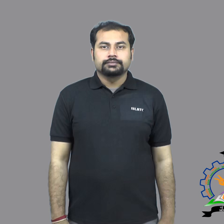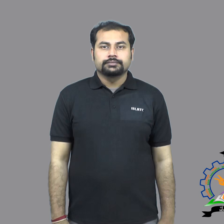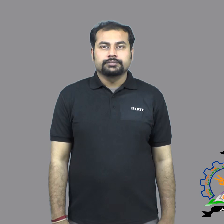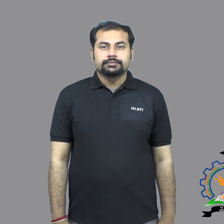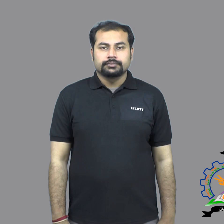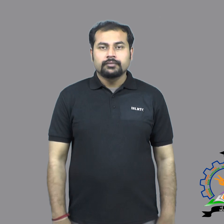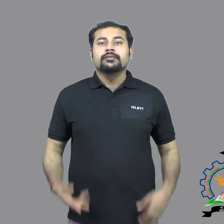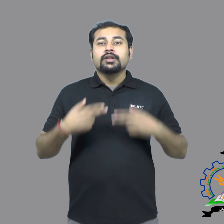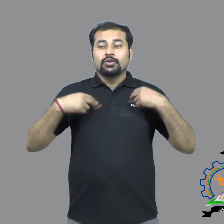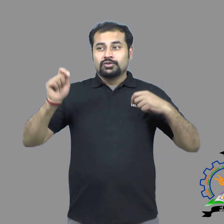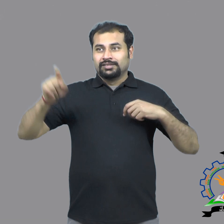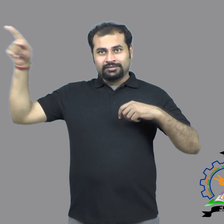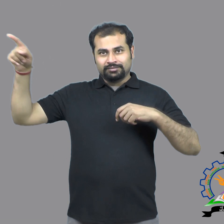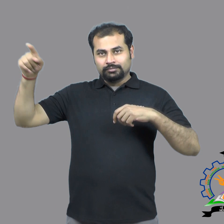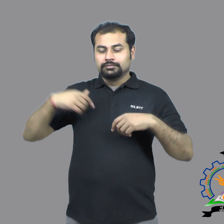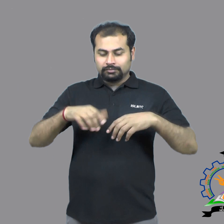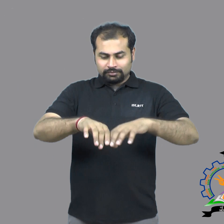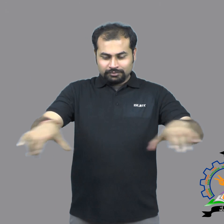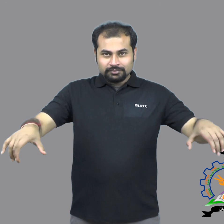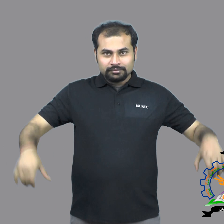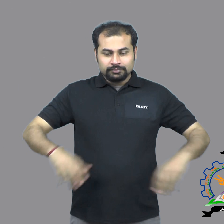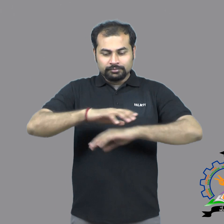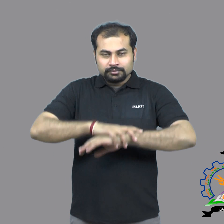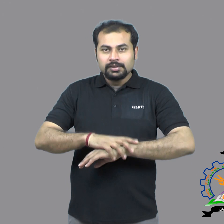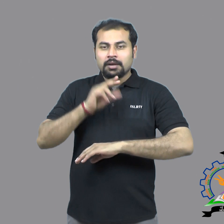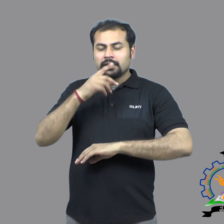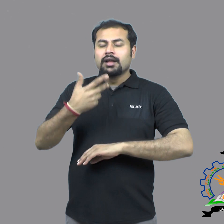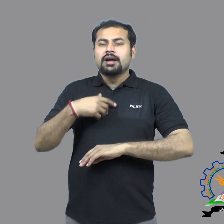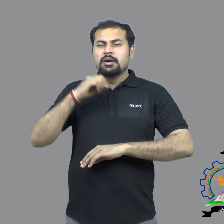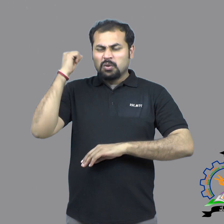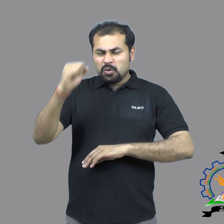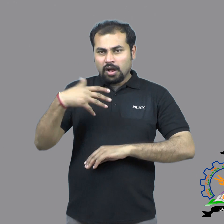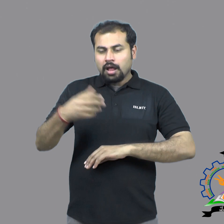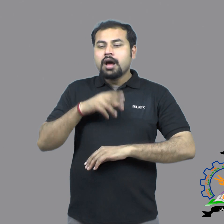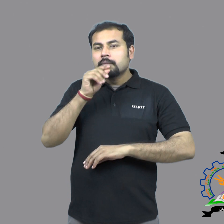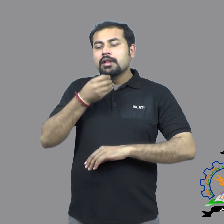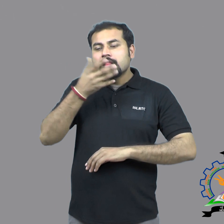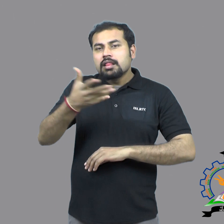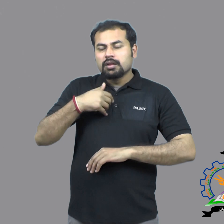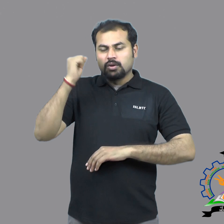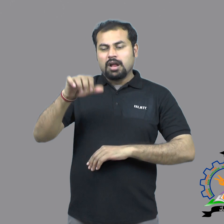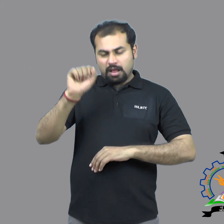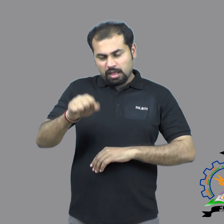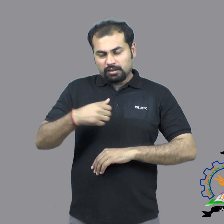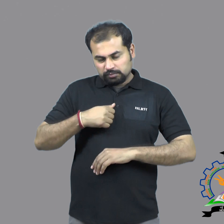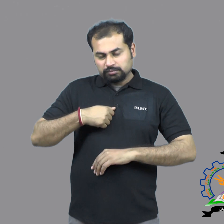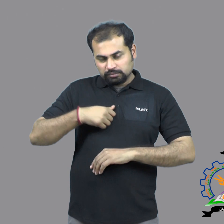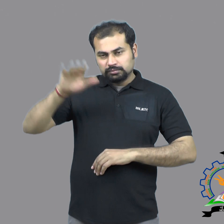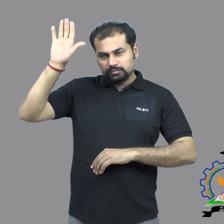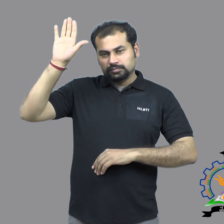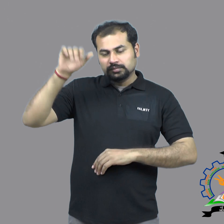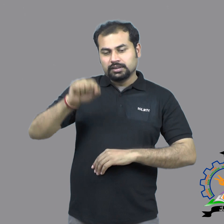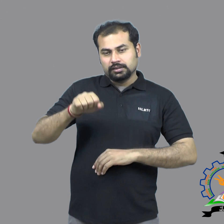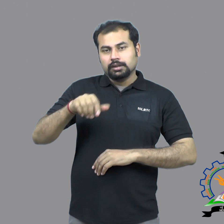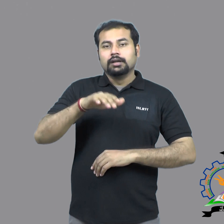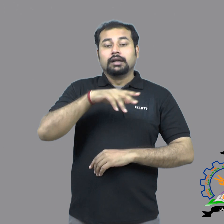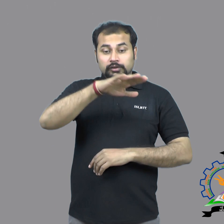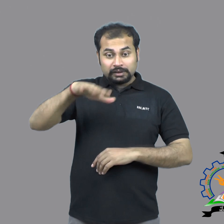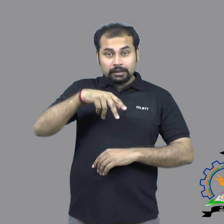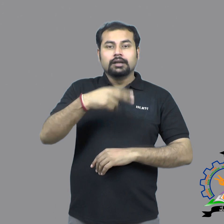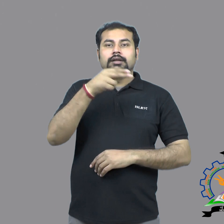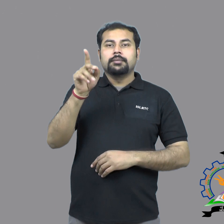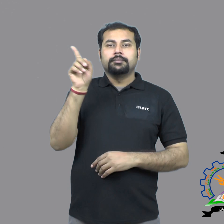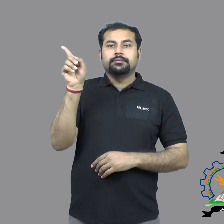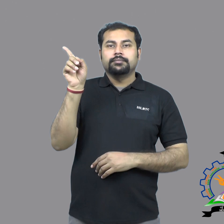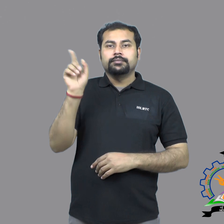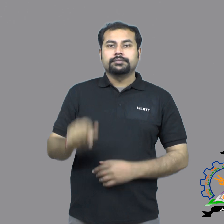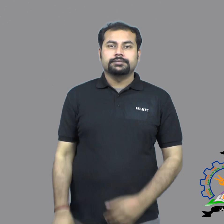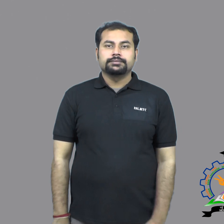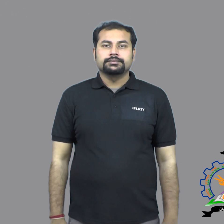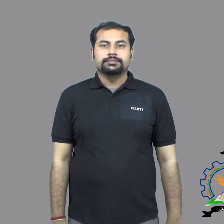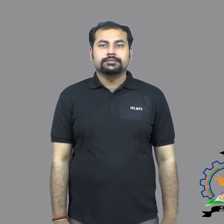Confession